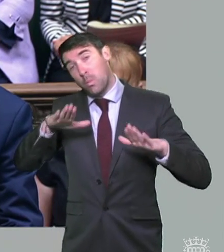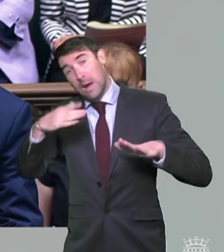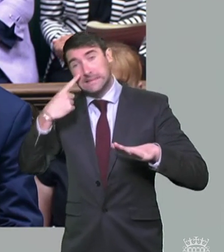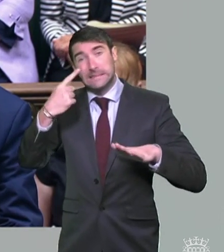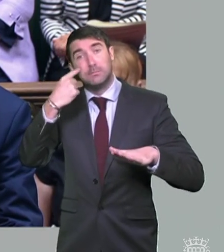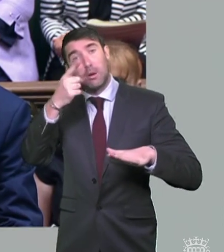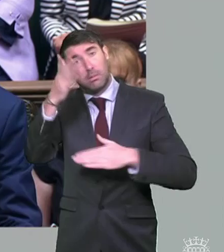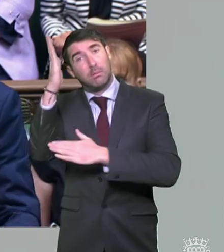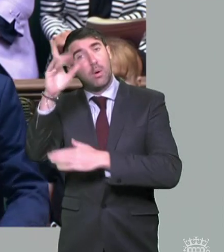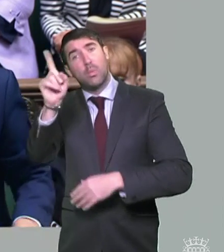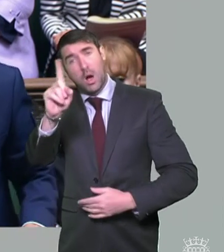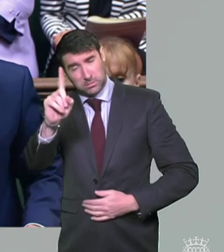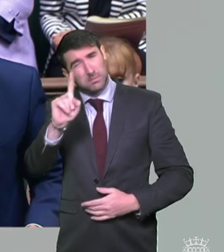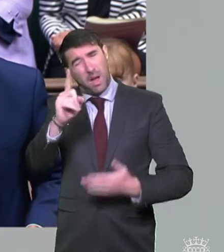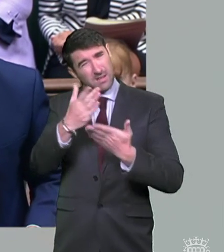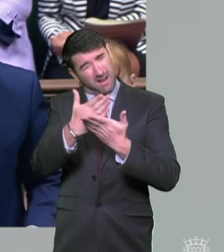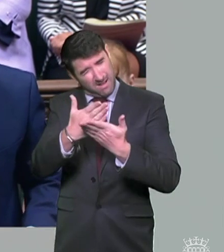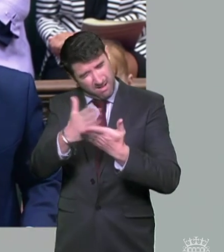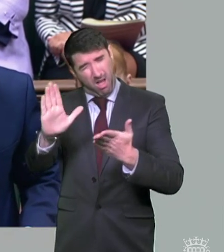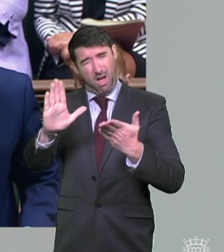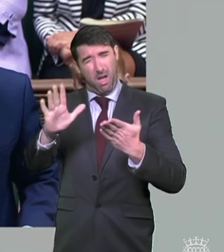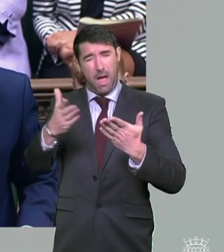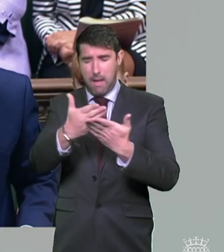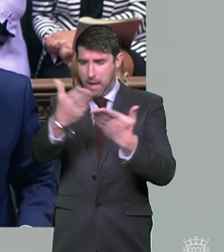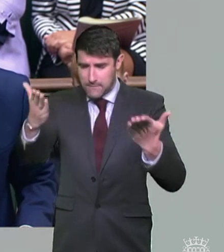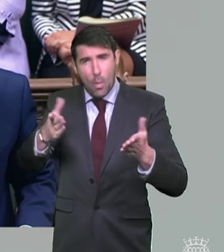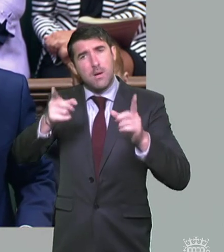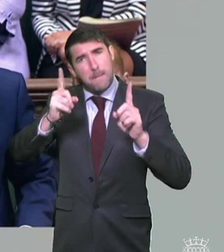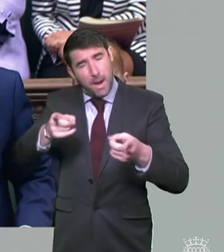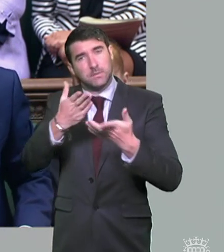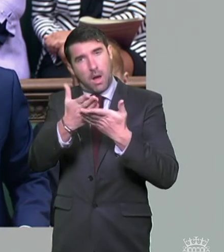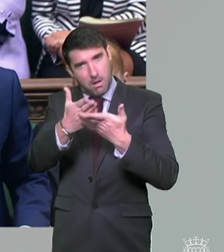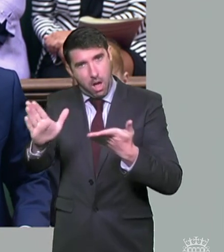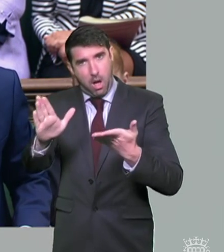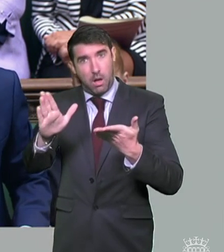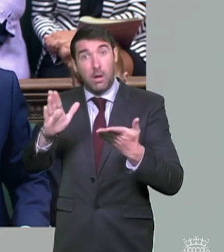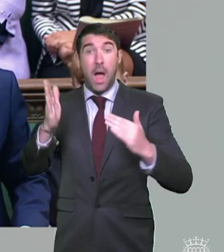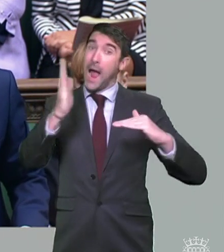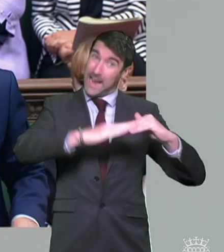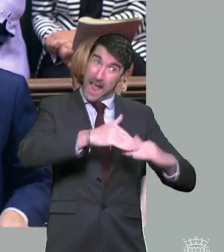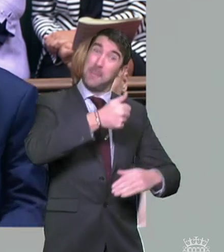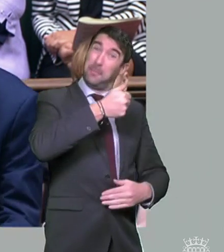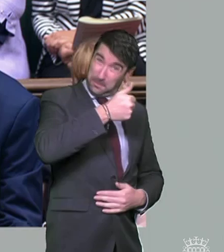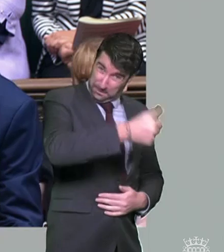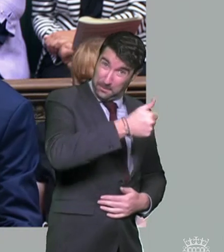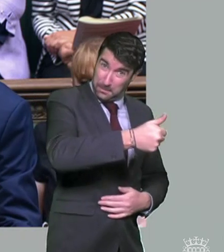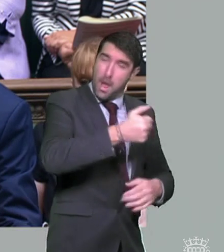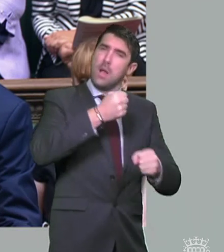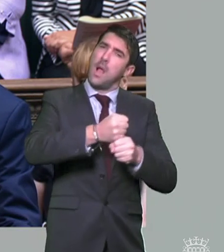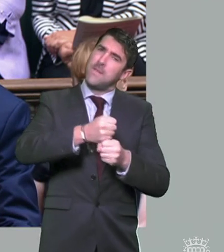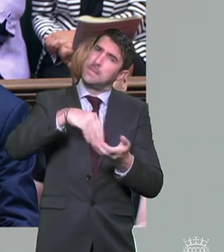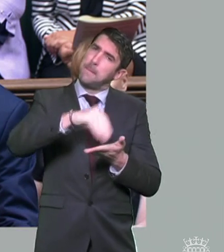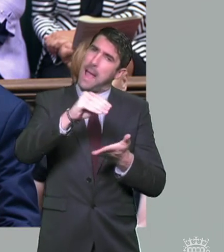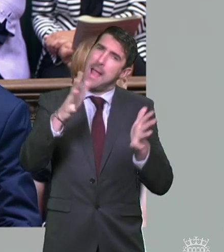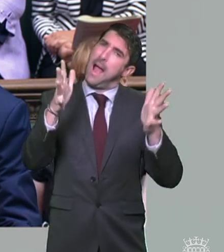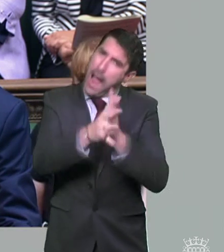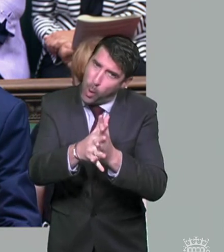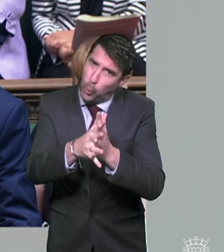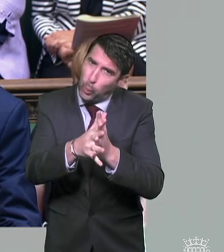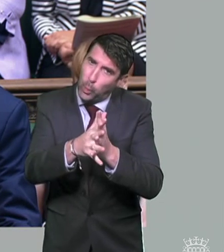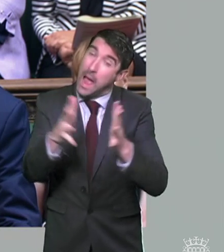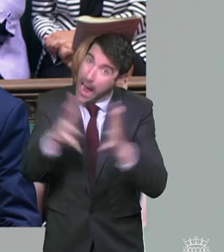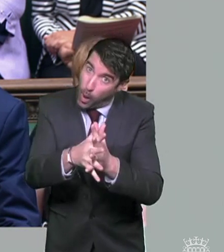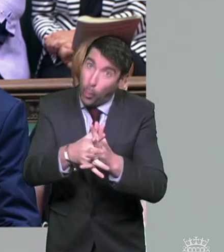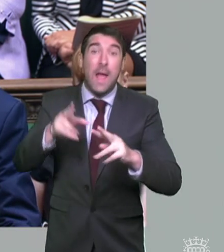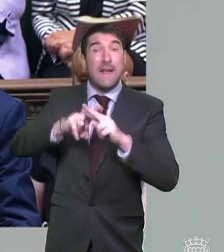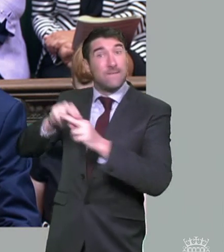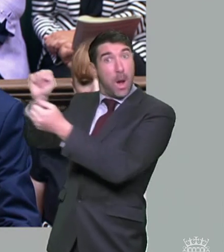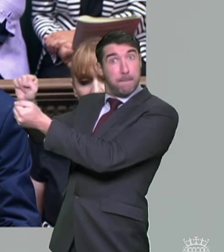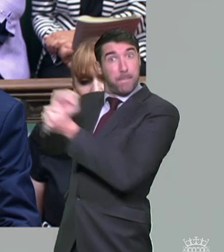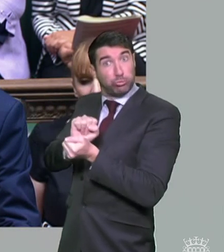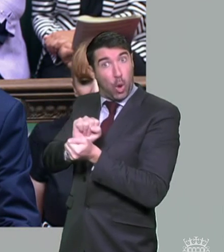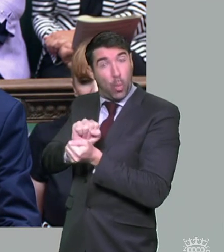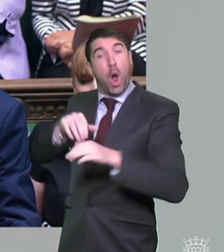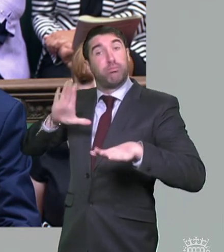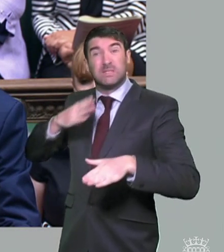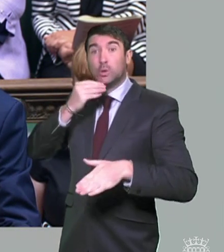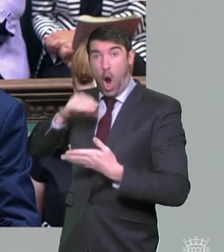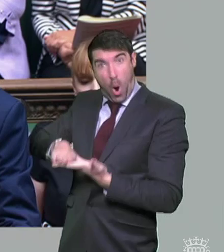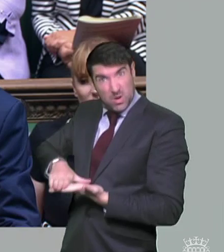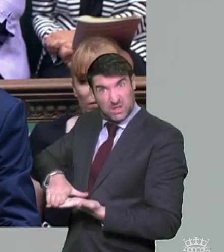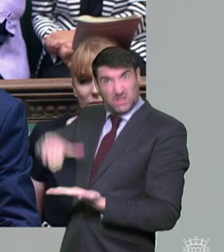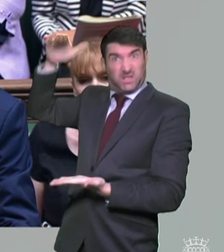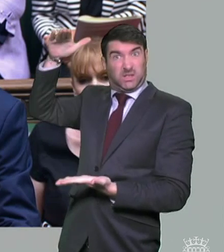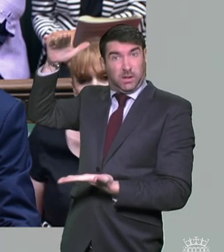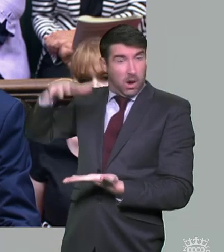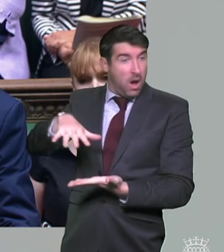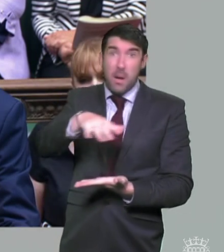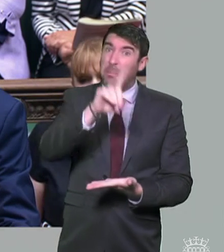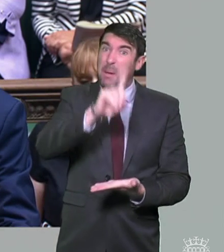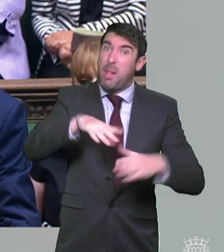The Prime Minister knows that every single pound in excess profits that she chooses not to tax is an extra pound on borrowing that working people will be forced to pay back for decades to come.